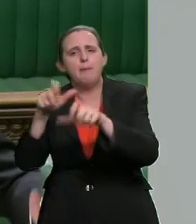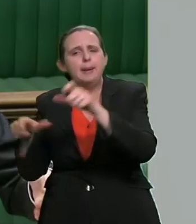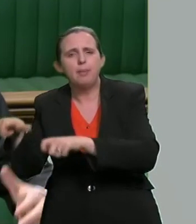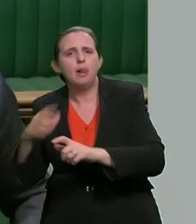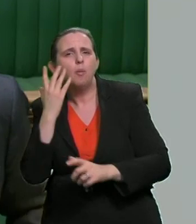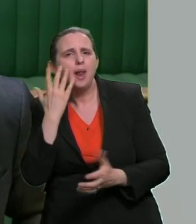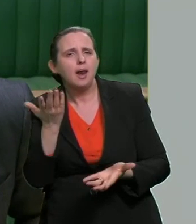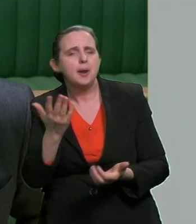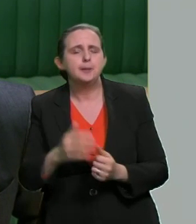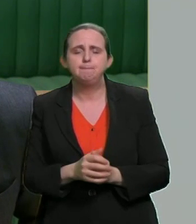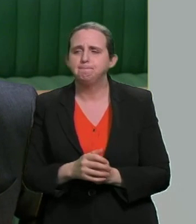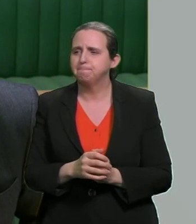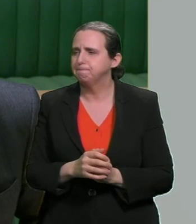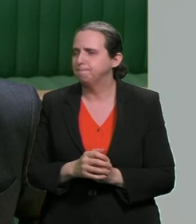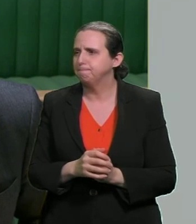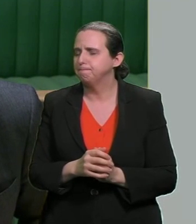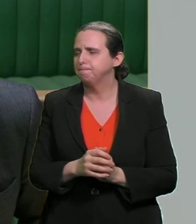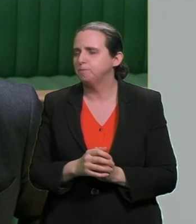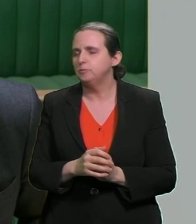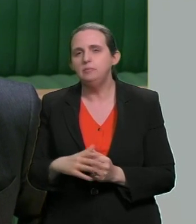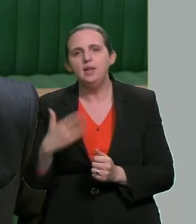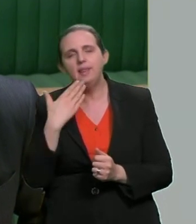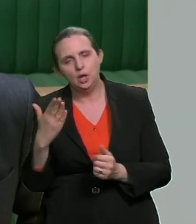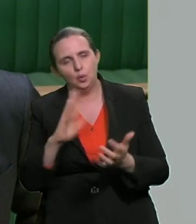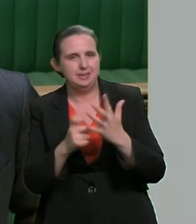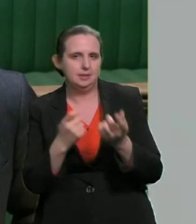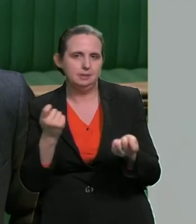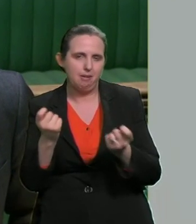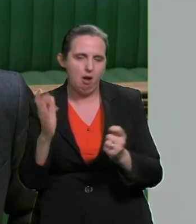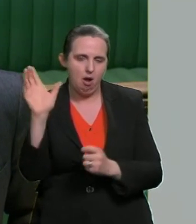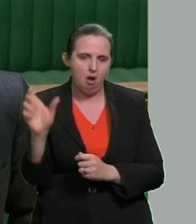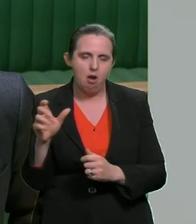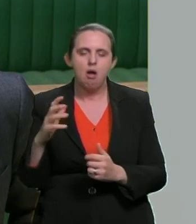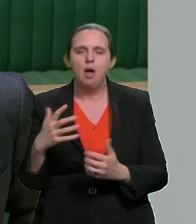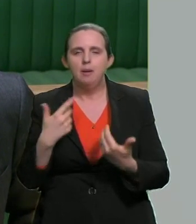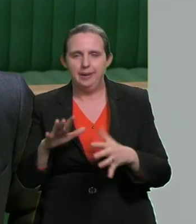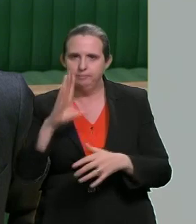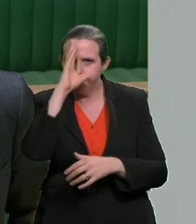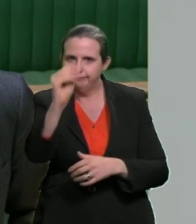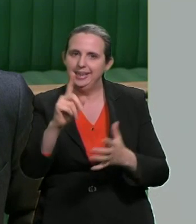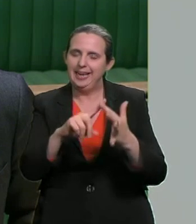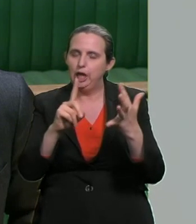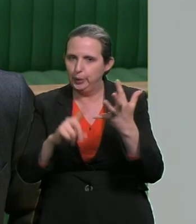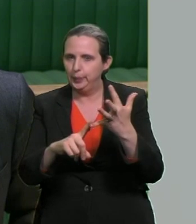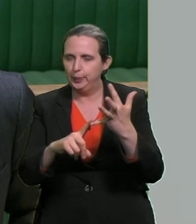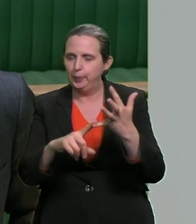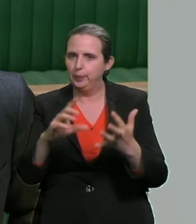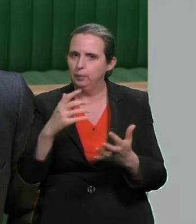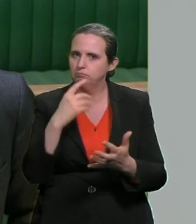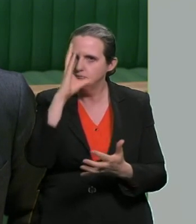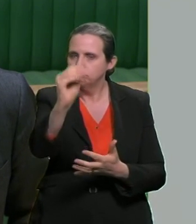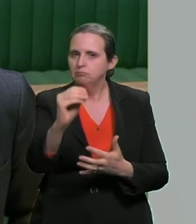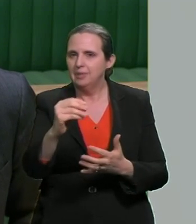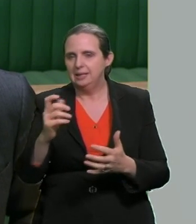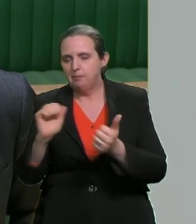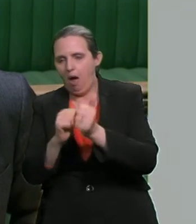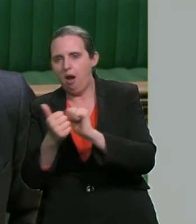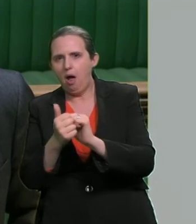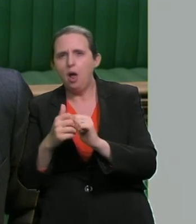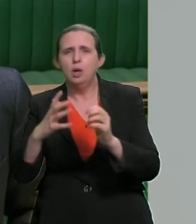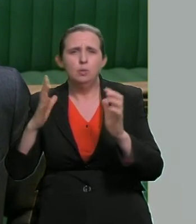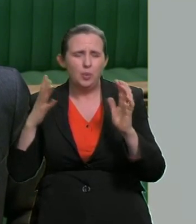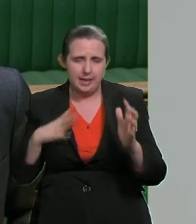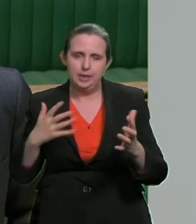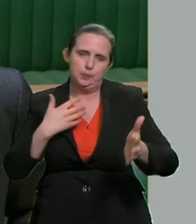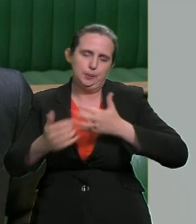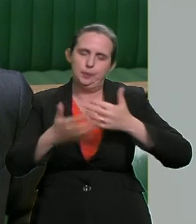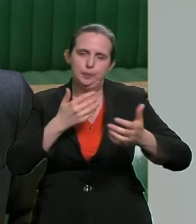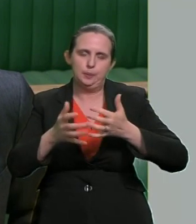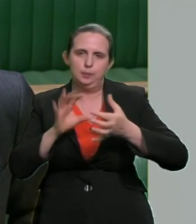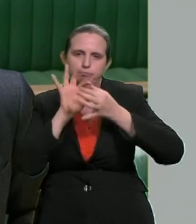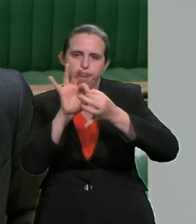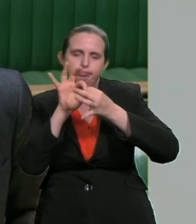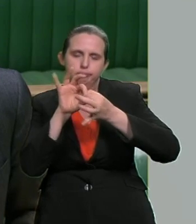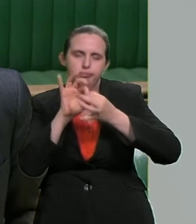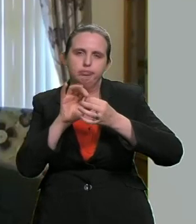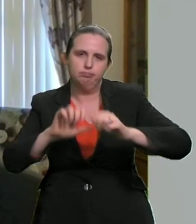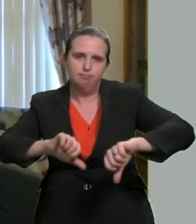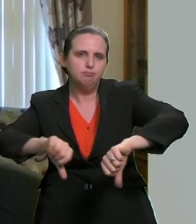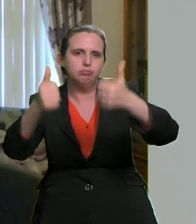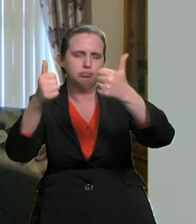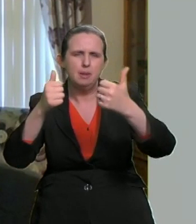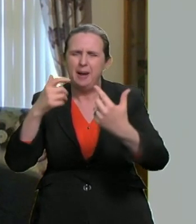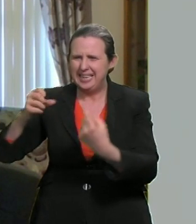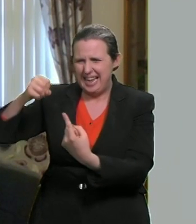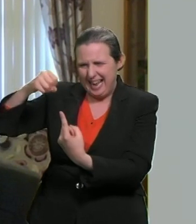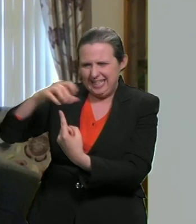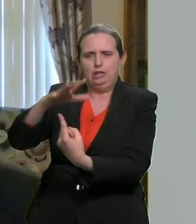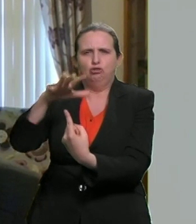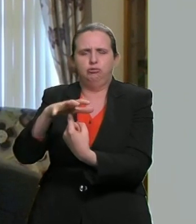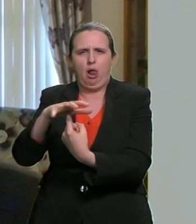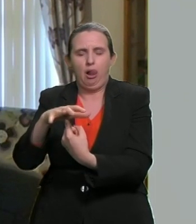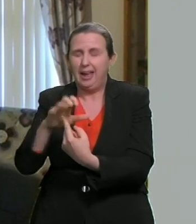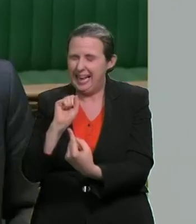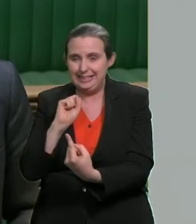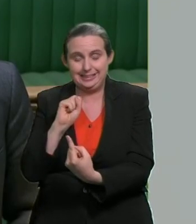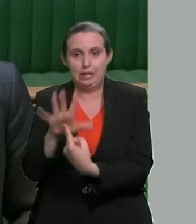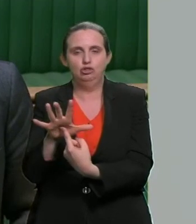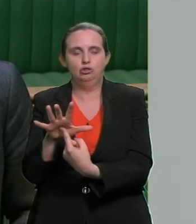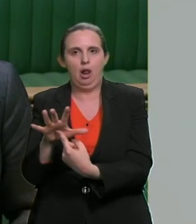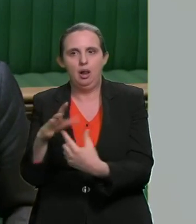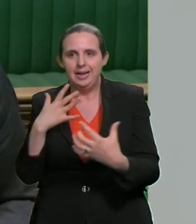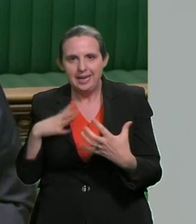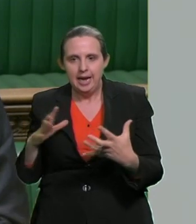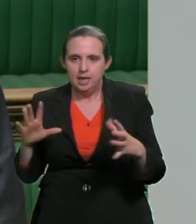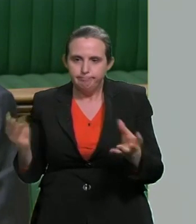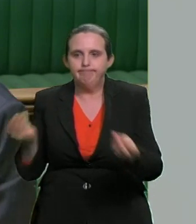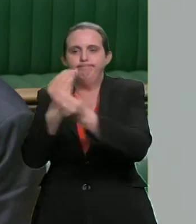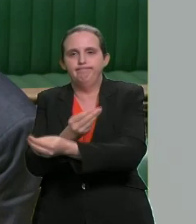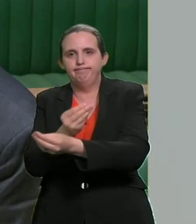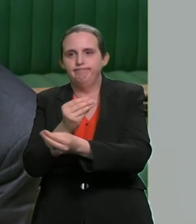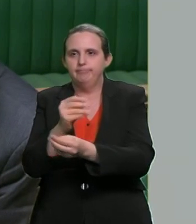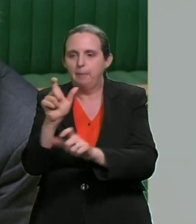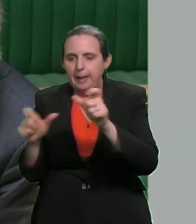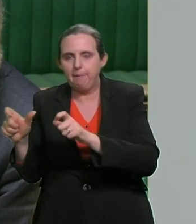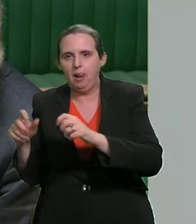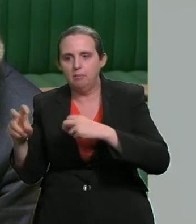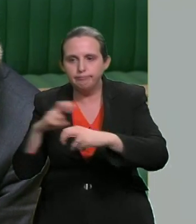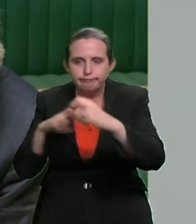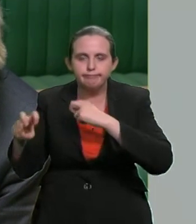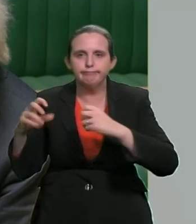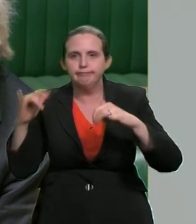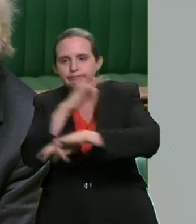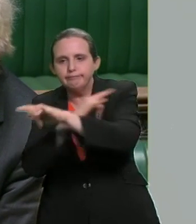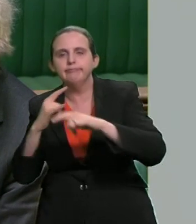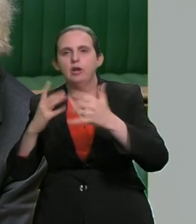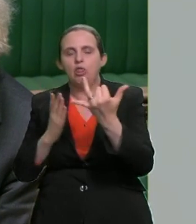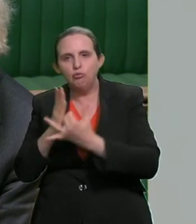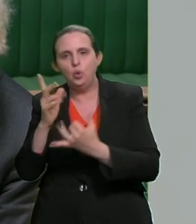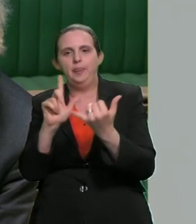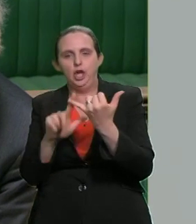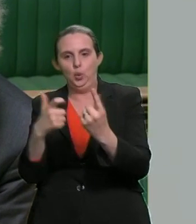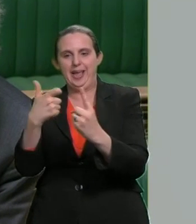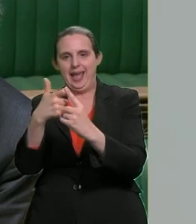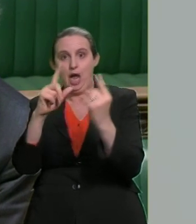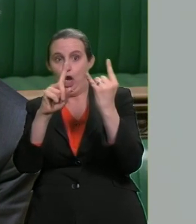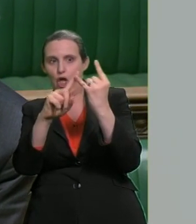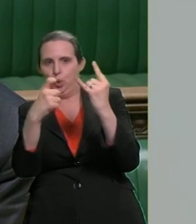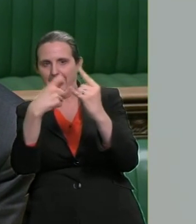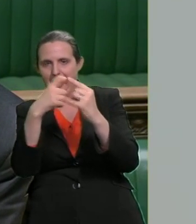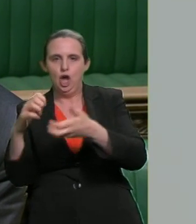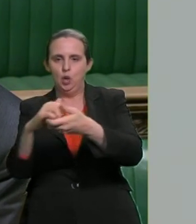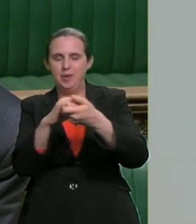Yes, indeed. I have made it absolutely clear to our EU friends and partners that we want to make our relationship work, but it is also absolutely essential that there should be untrammelled free trade and exchange of goods, people, services and capital through all parts of the UK.